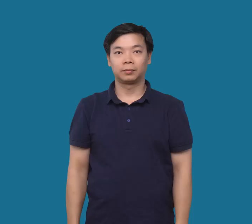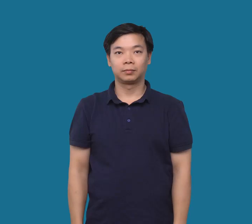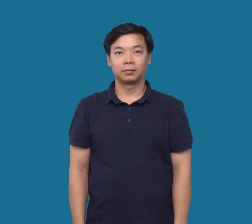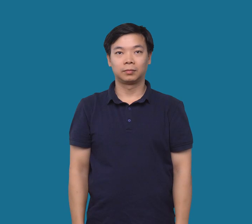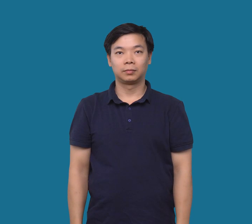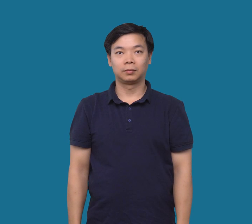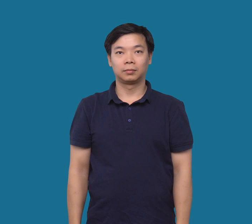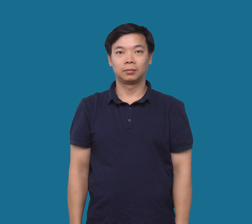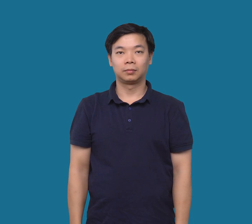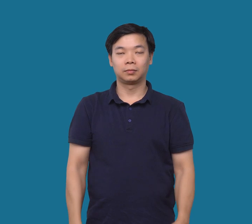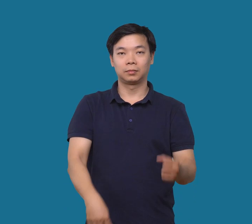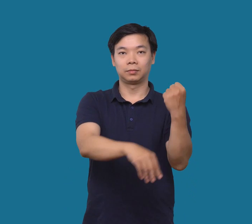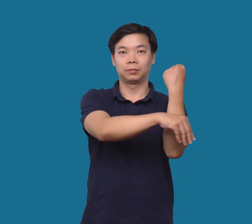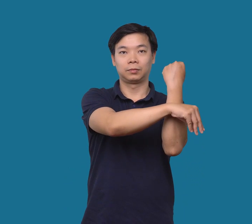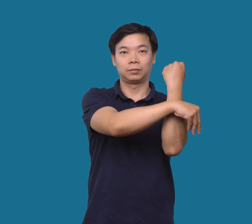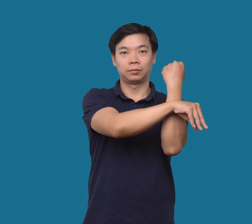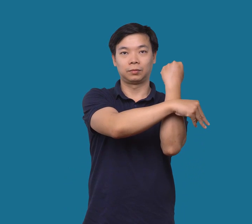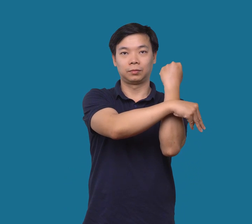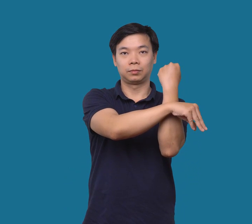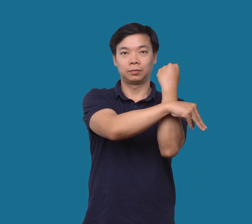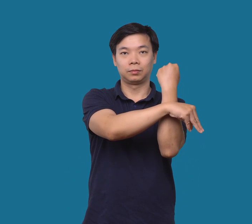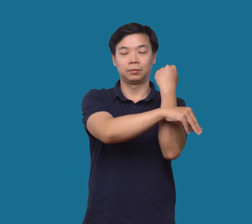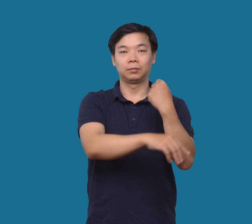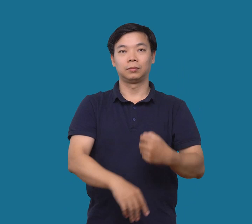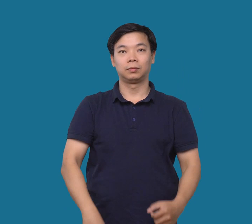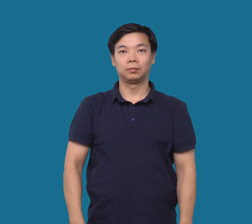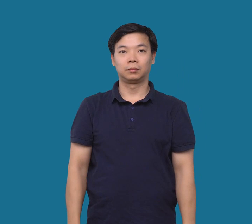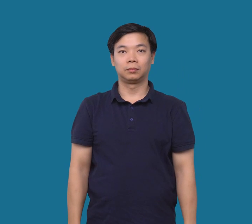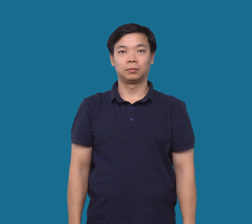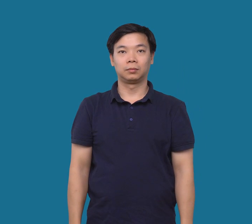cây phượng